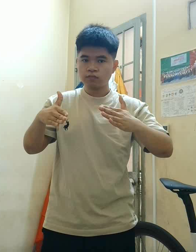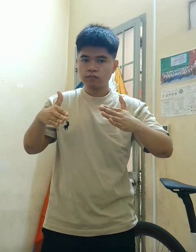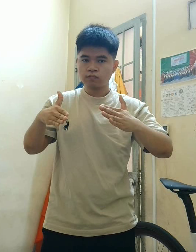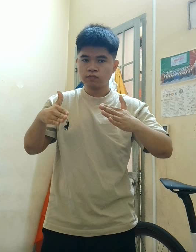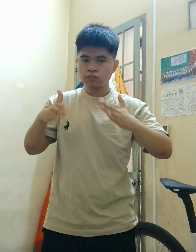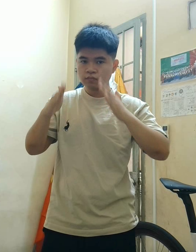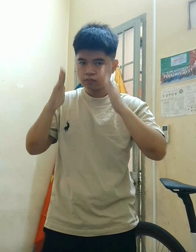quan tam